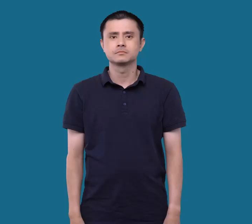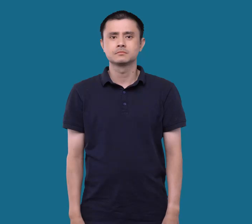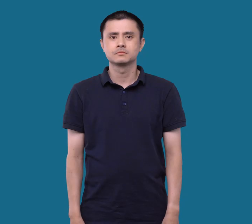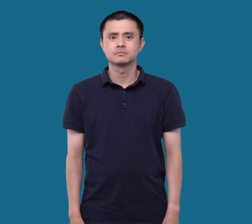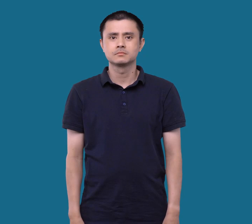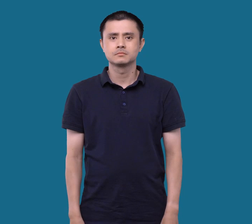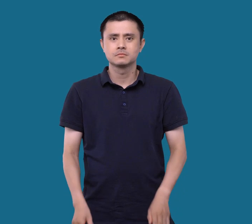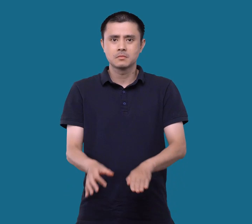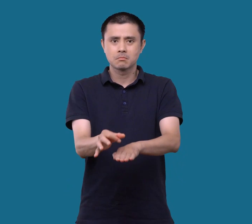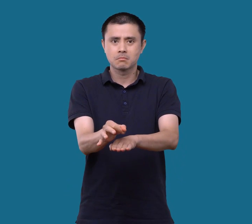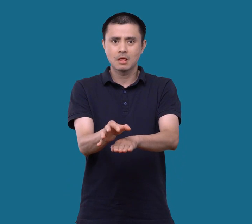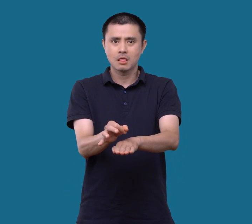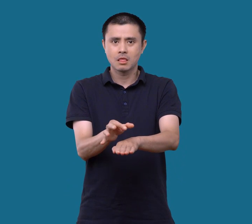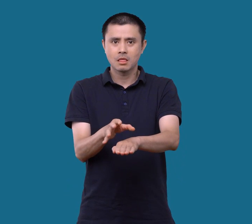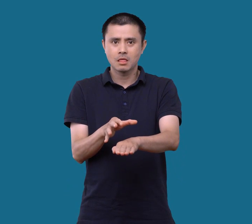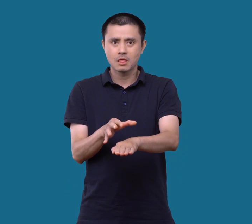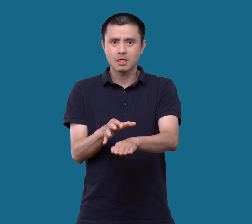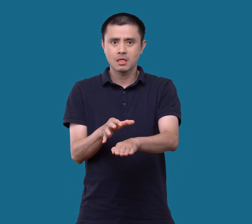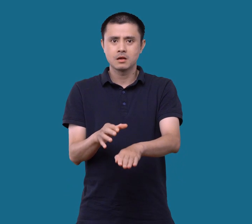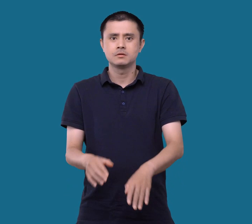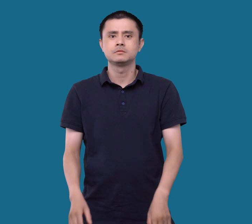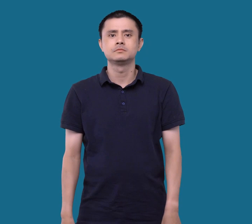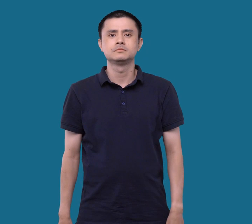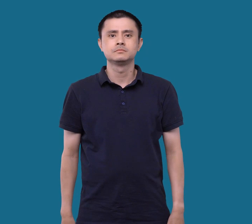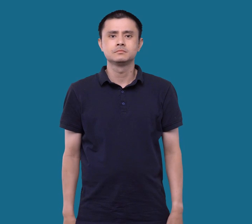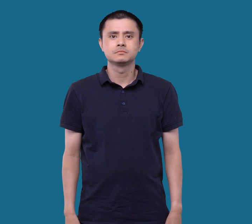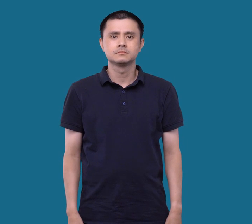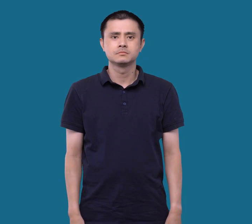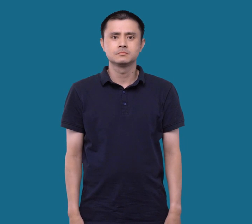nẻ